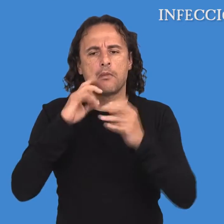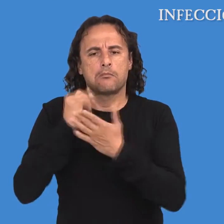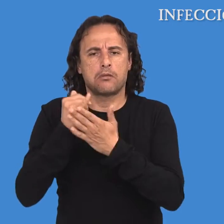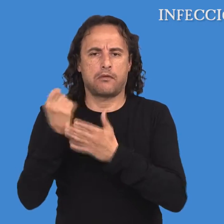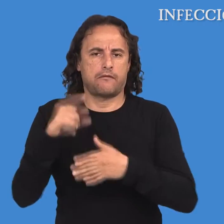probar